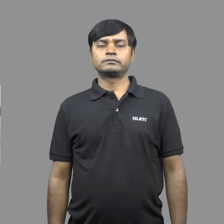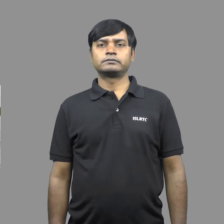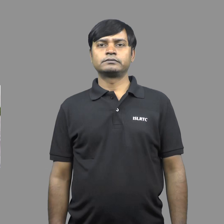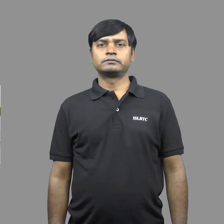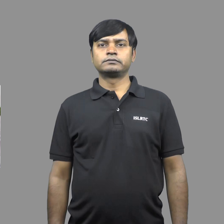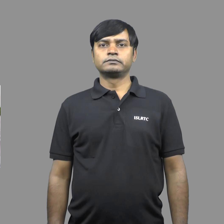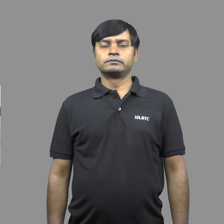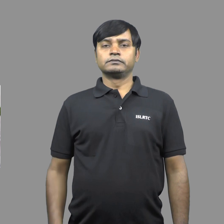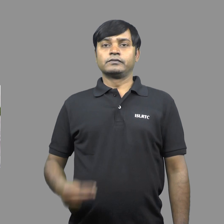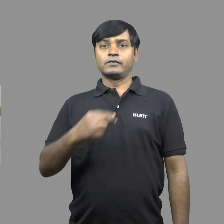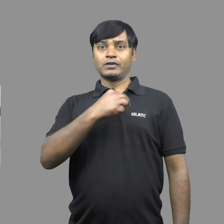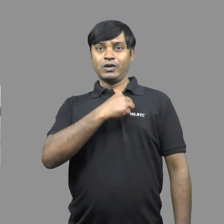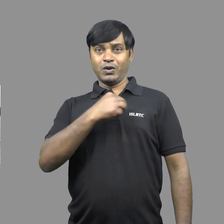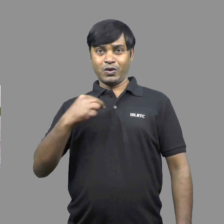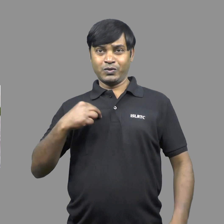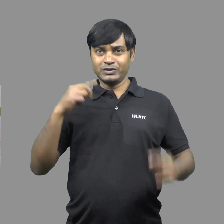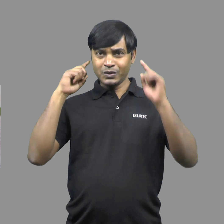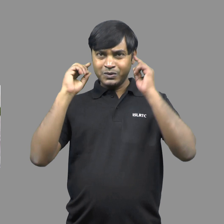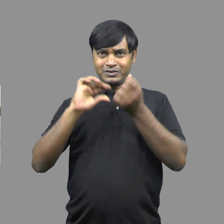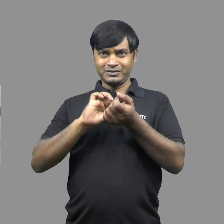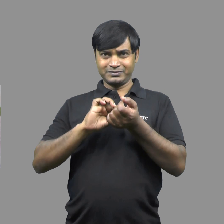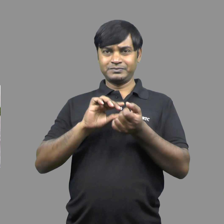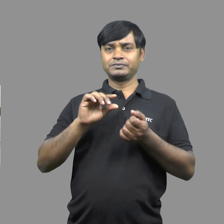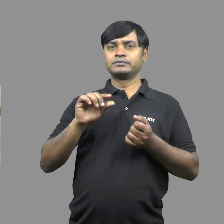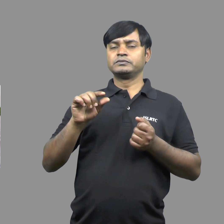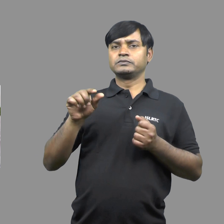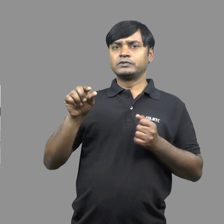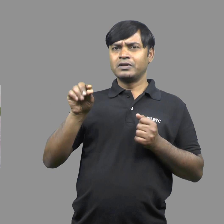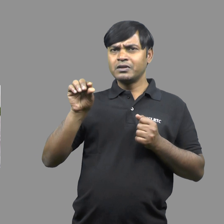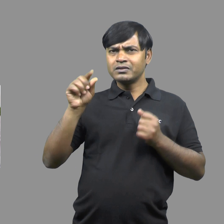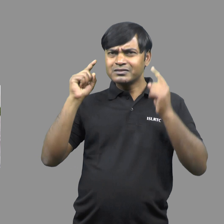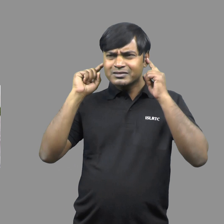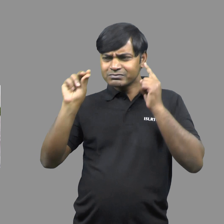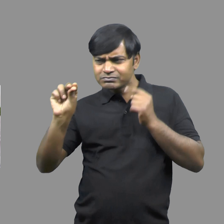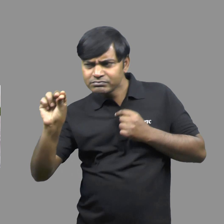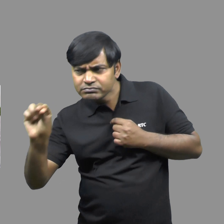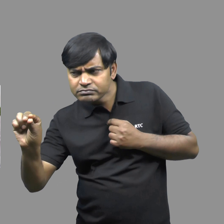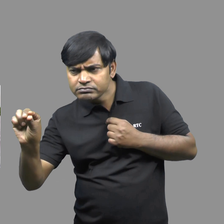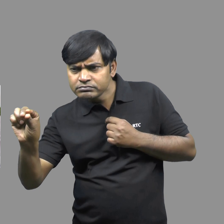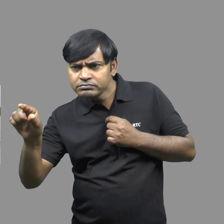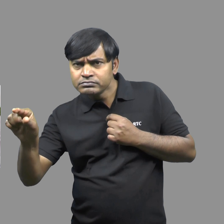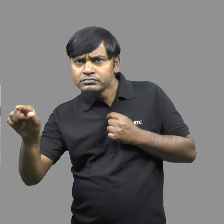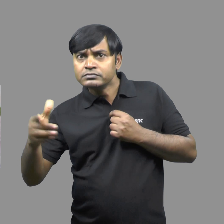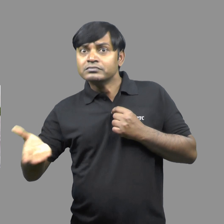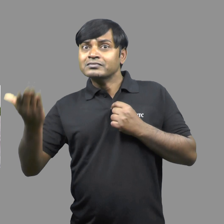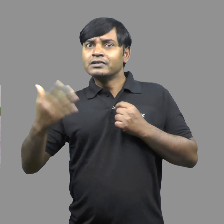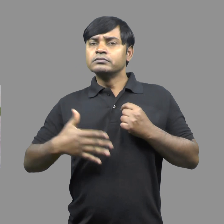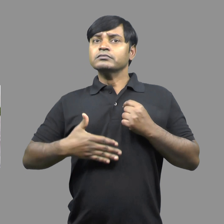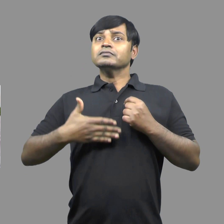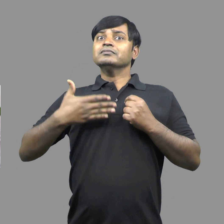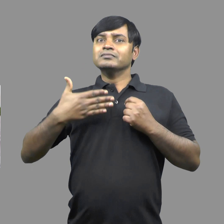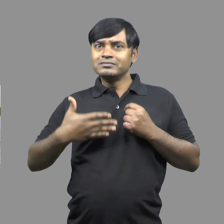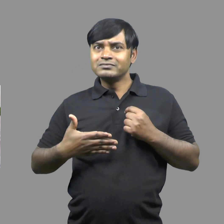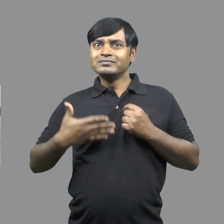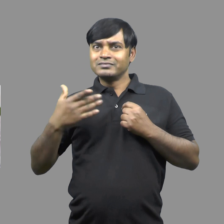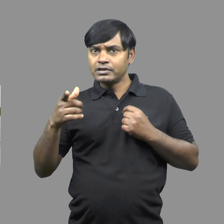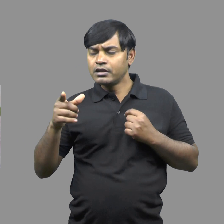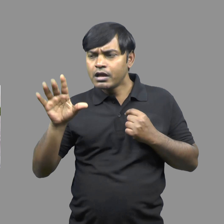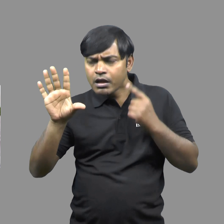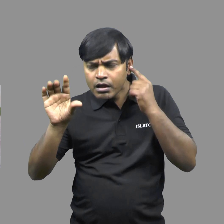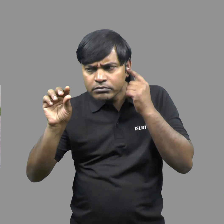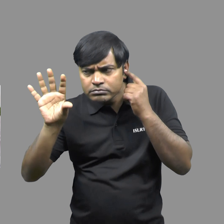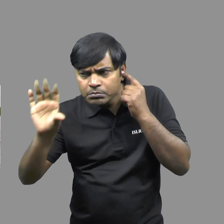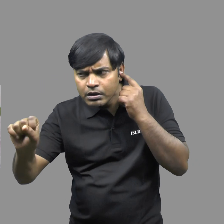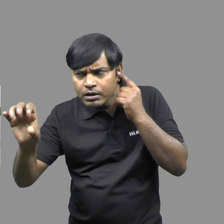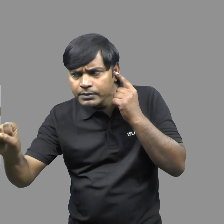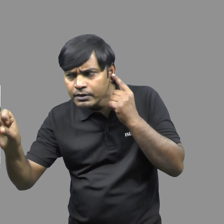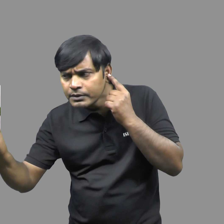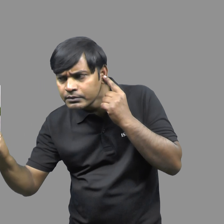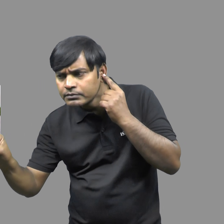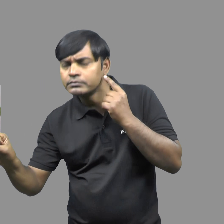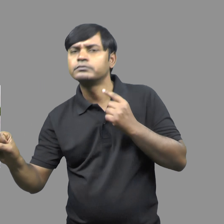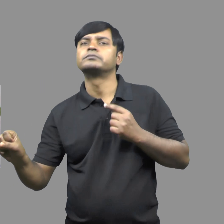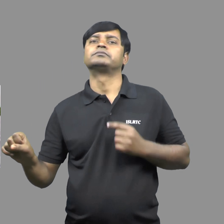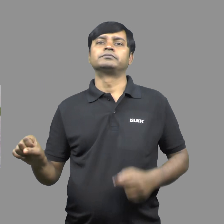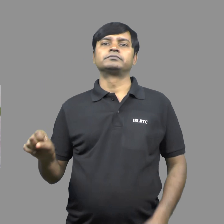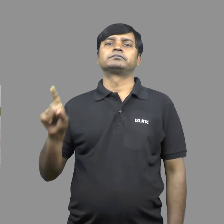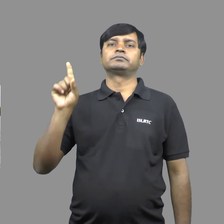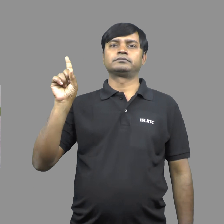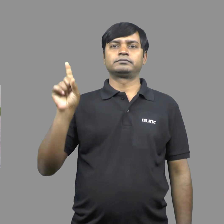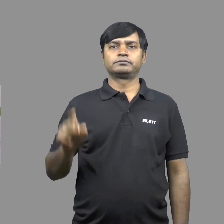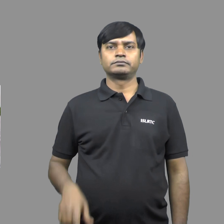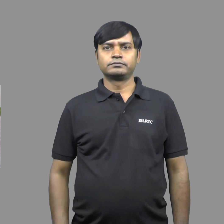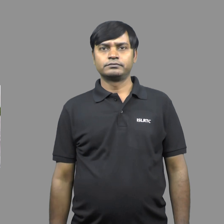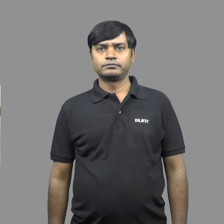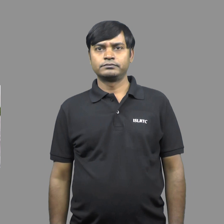Auscultation